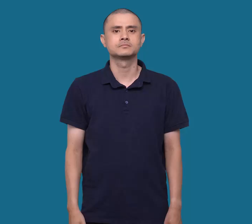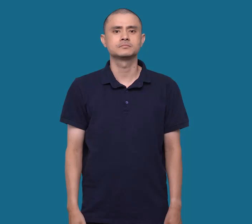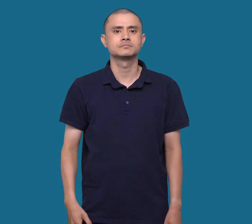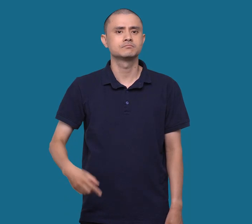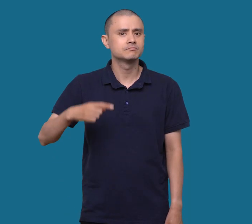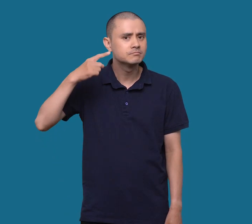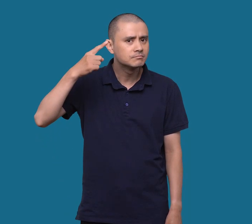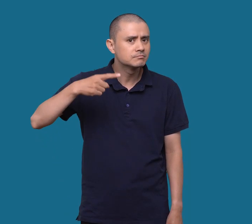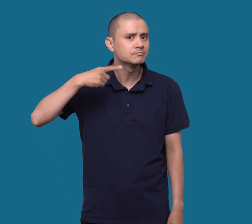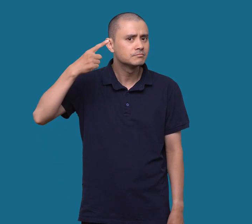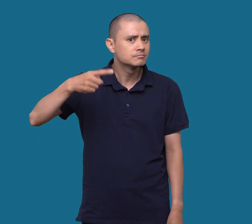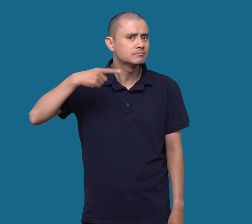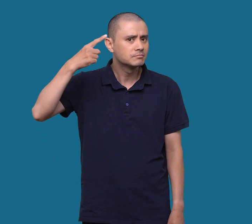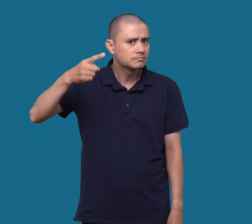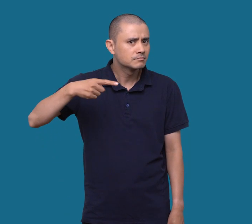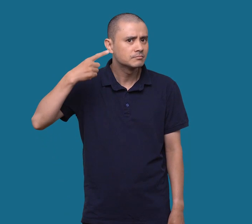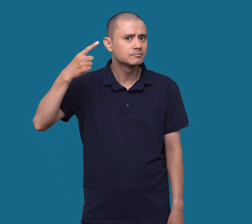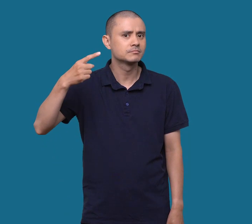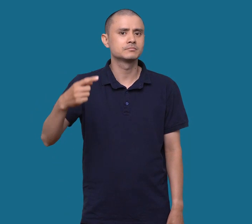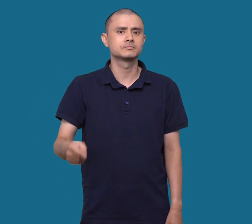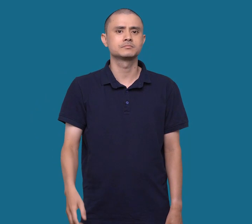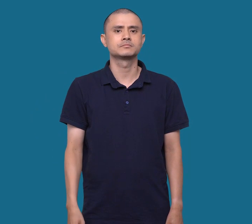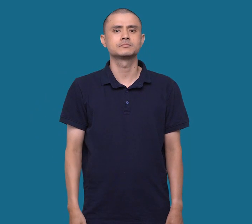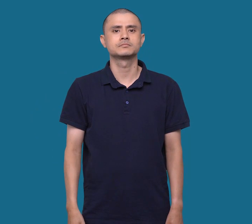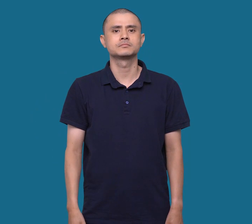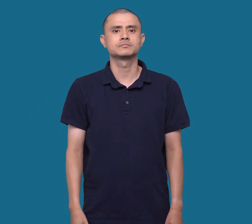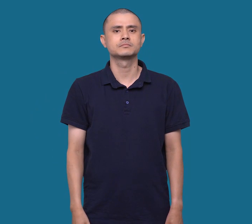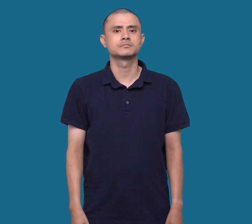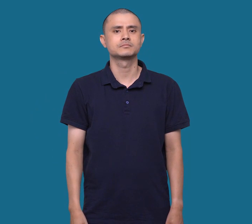mỗi ngày